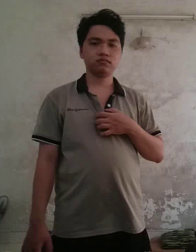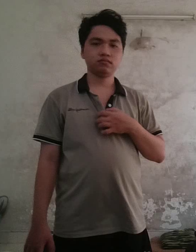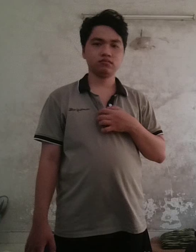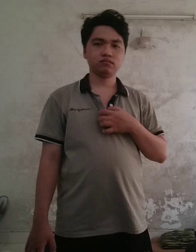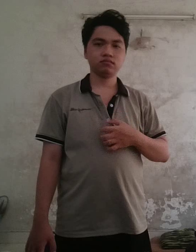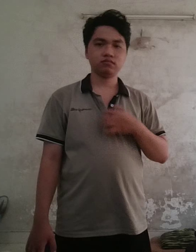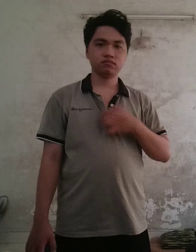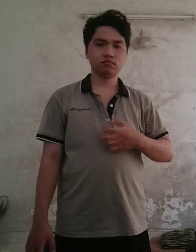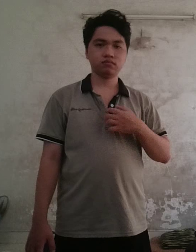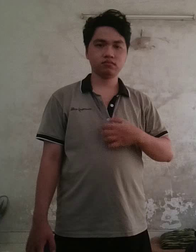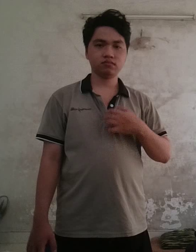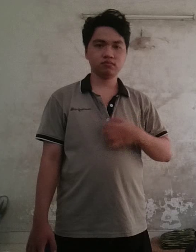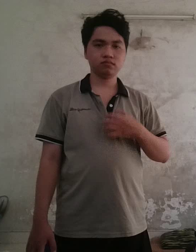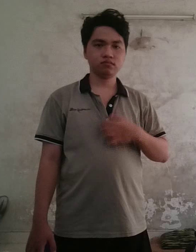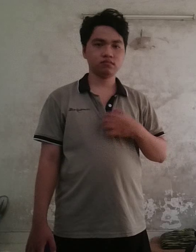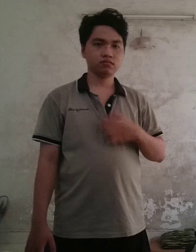ghen